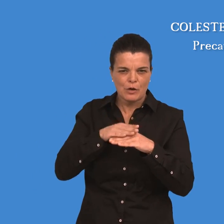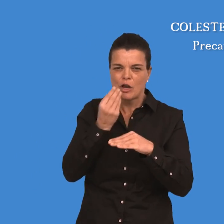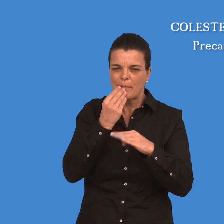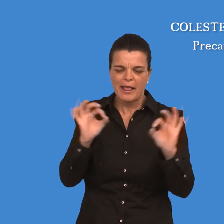comer